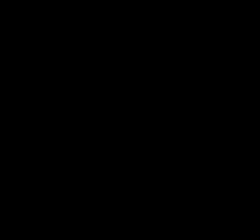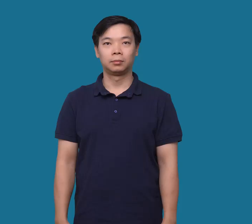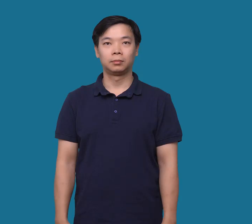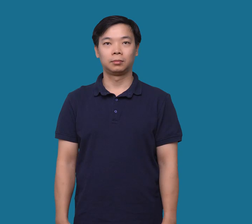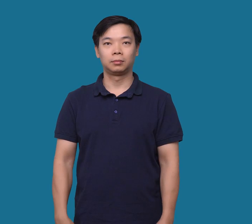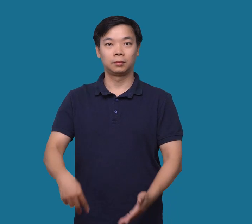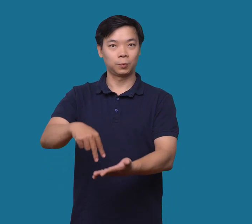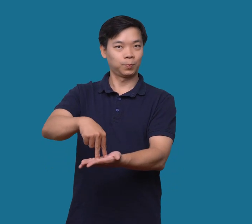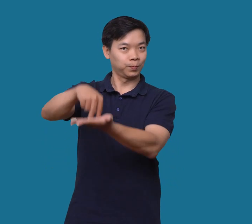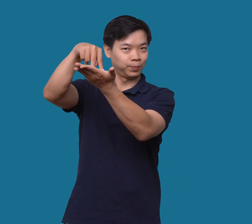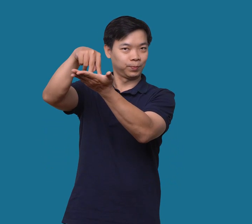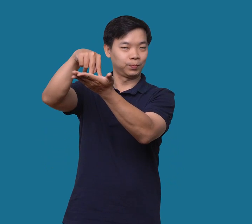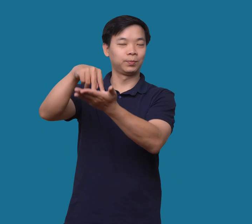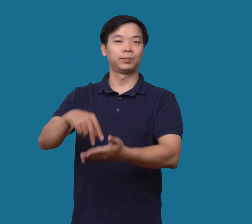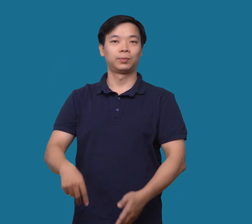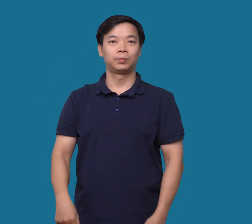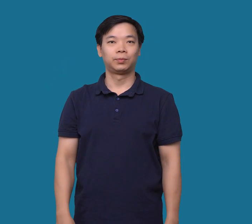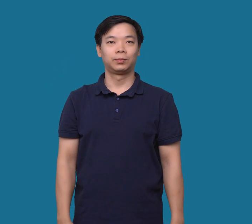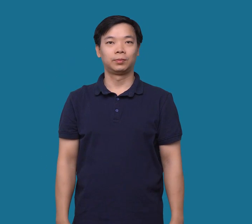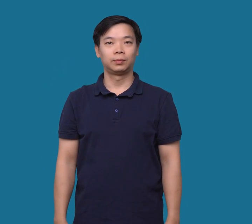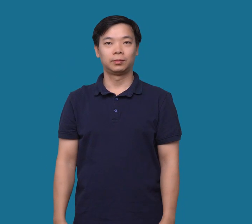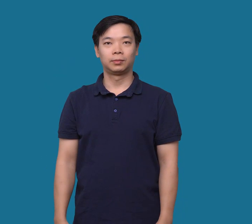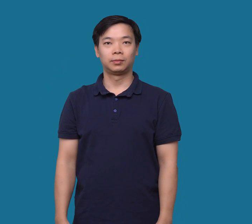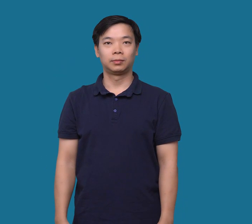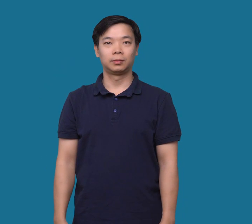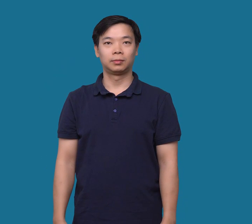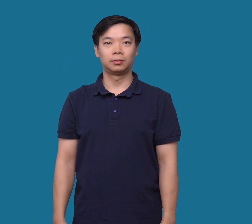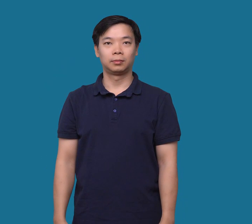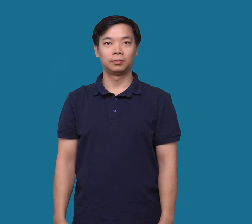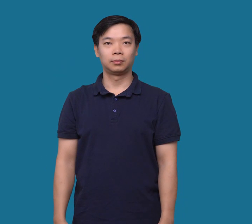trúng tuyển